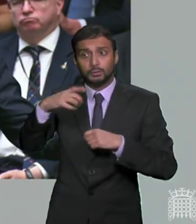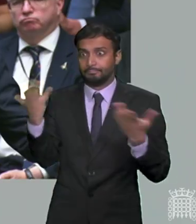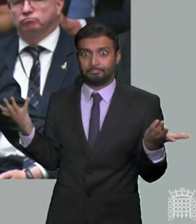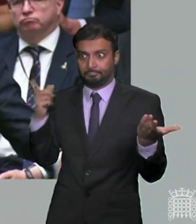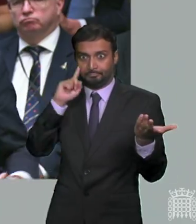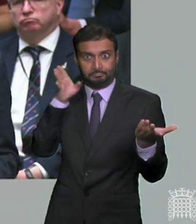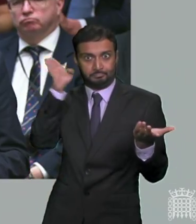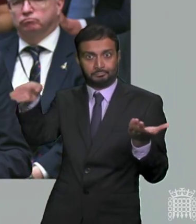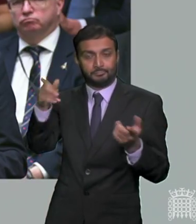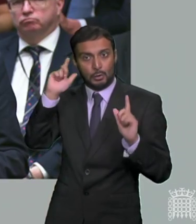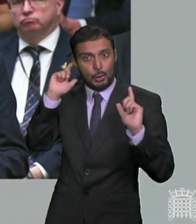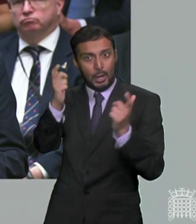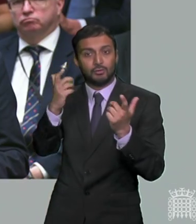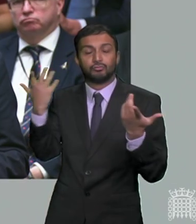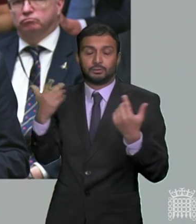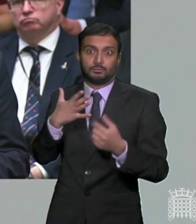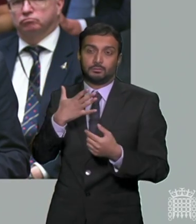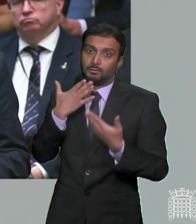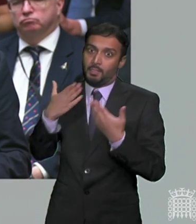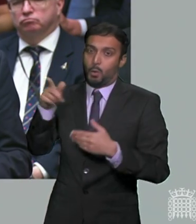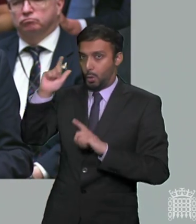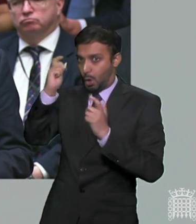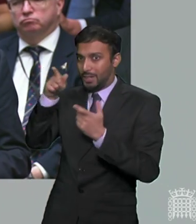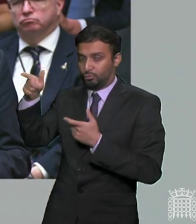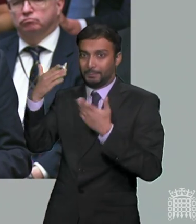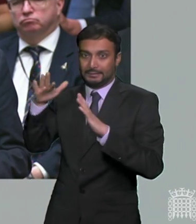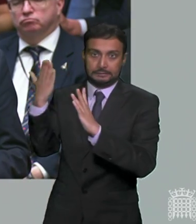Thankfully, the college itself stepped in to resolve the situation.